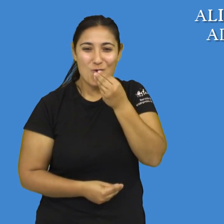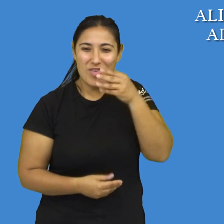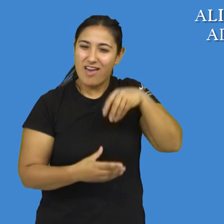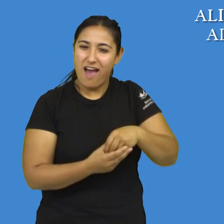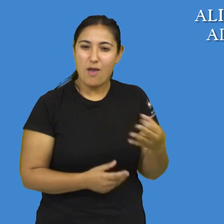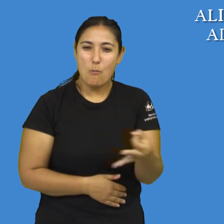dentro